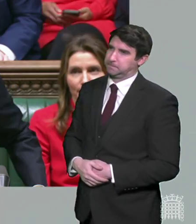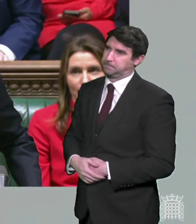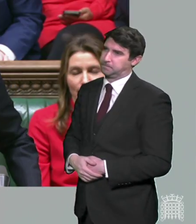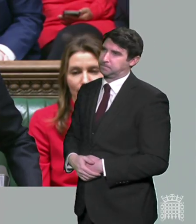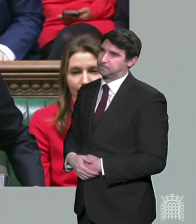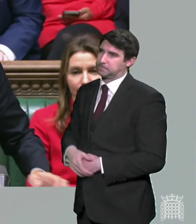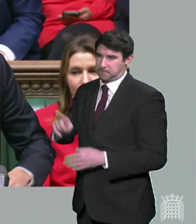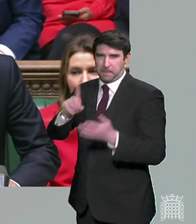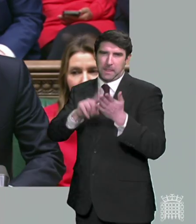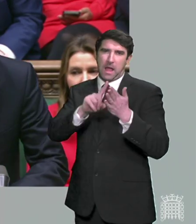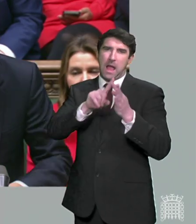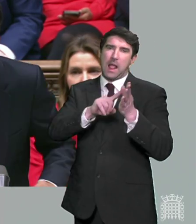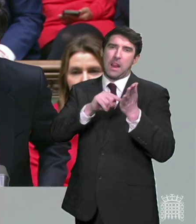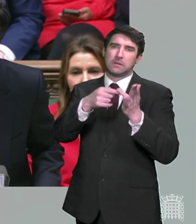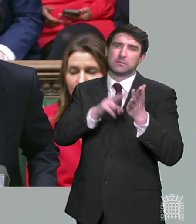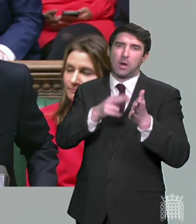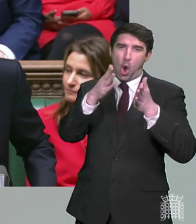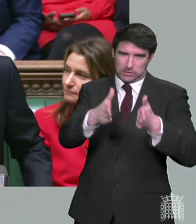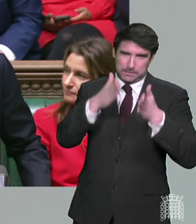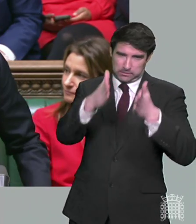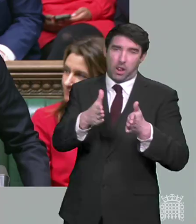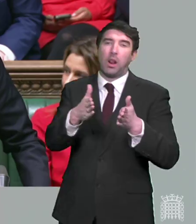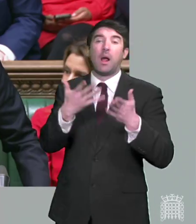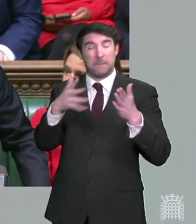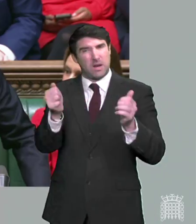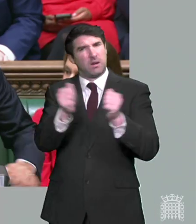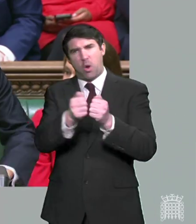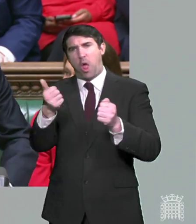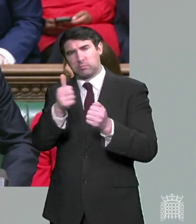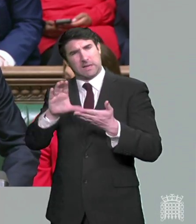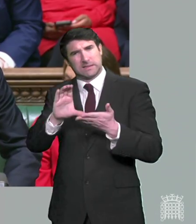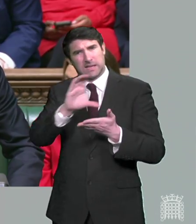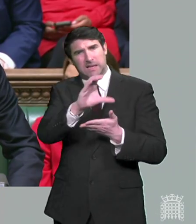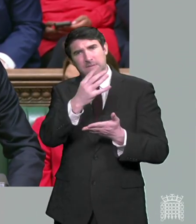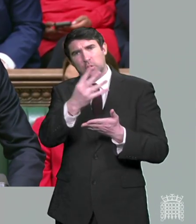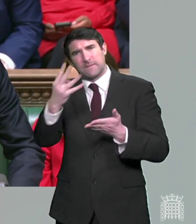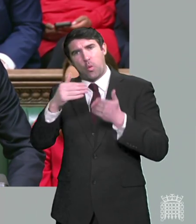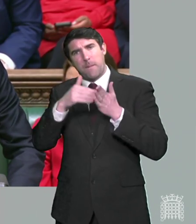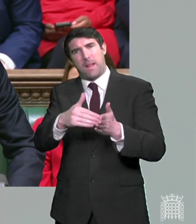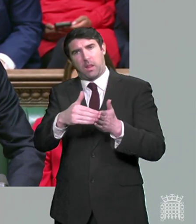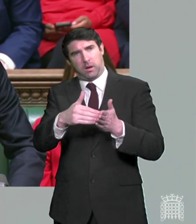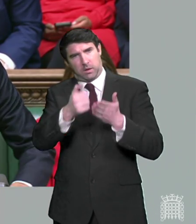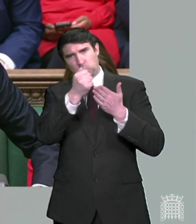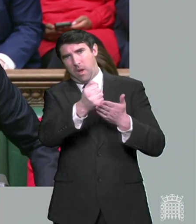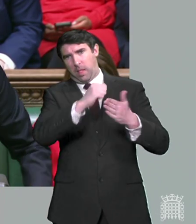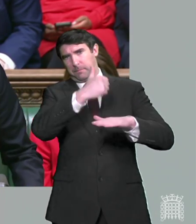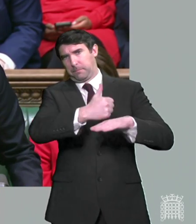I know that Leighton Hospital has been allocated more than £44 million to address some of the immediate issues at that site.